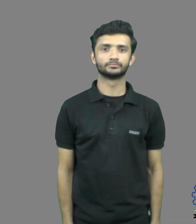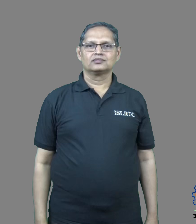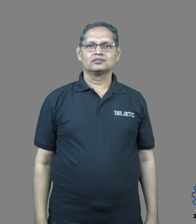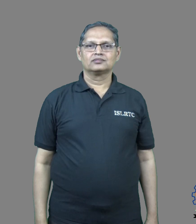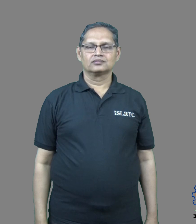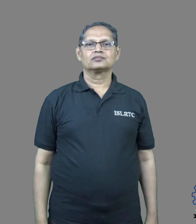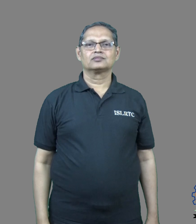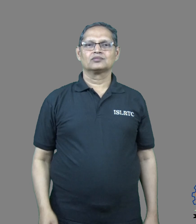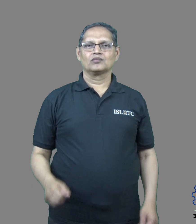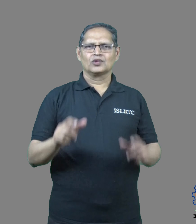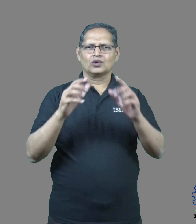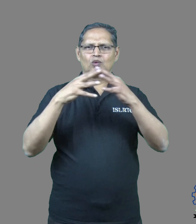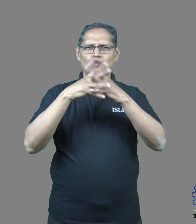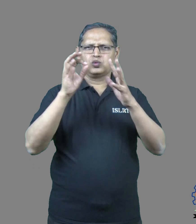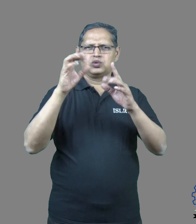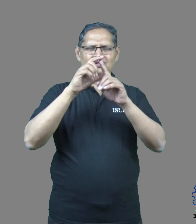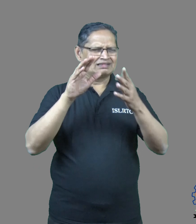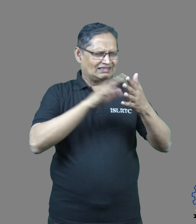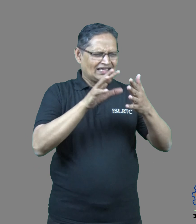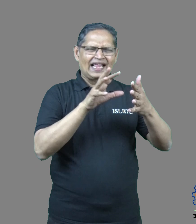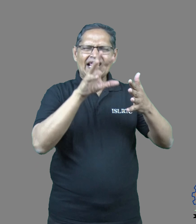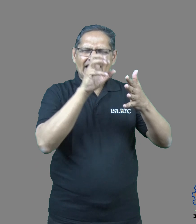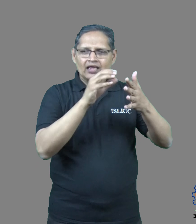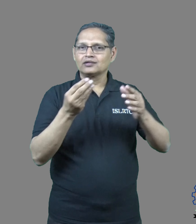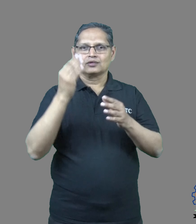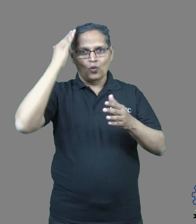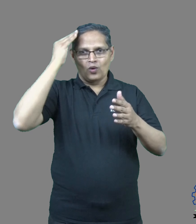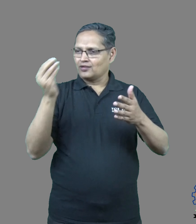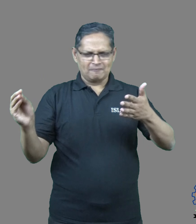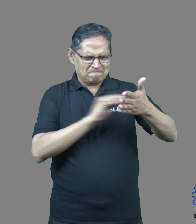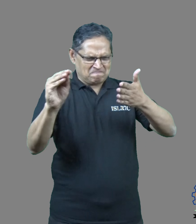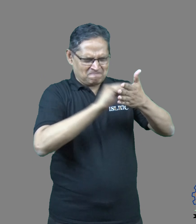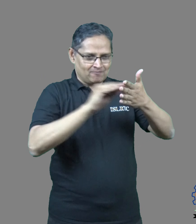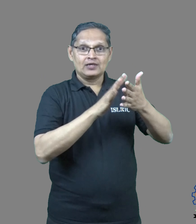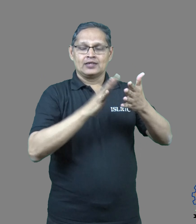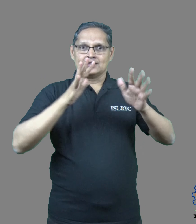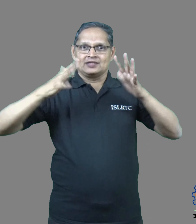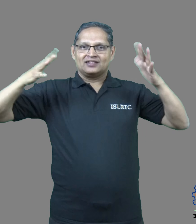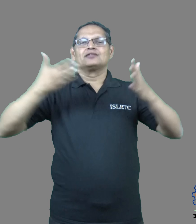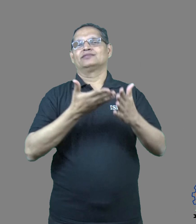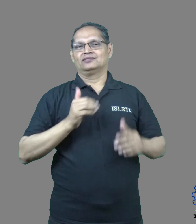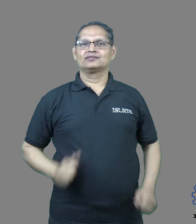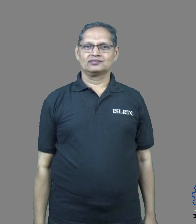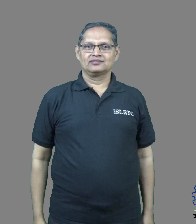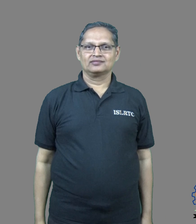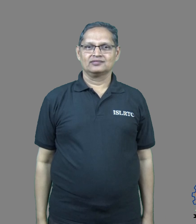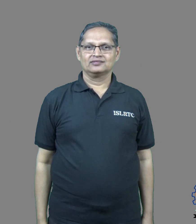Laminate (Wood)